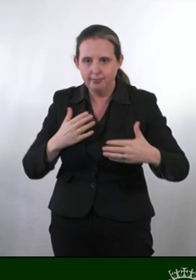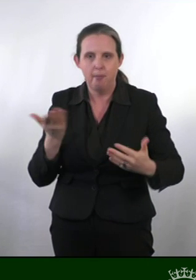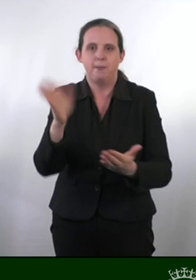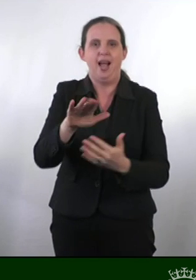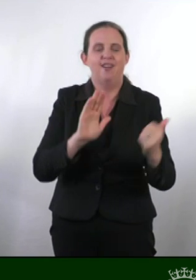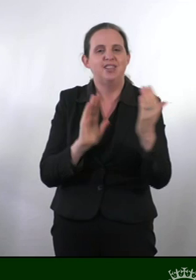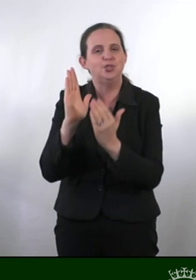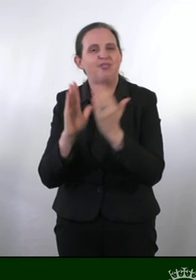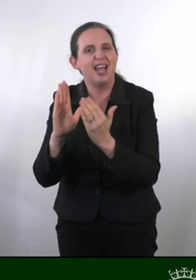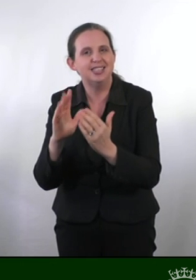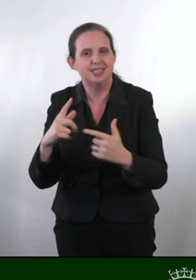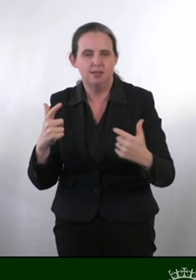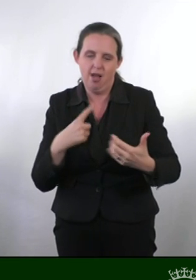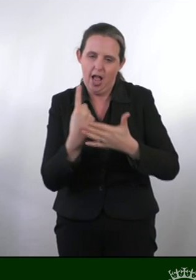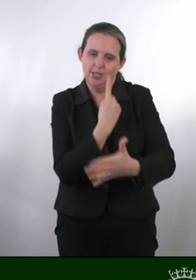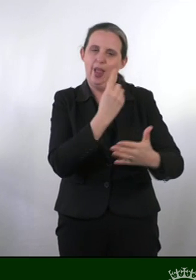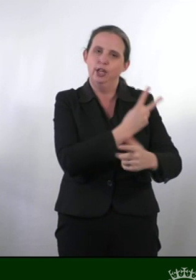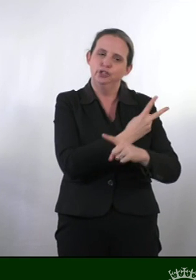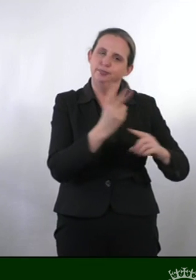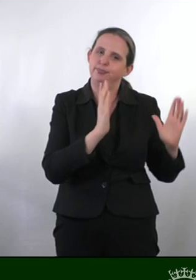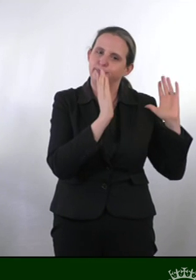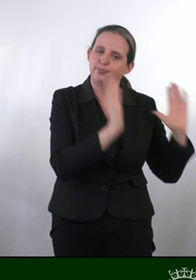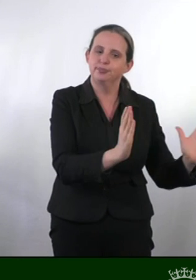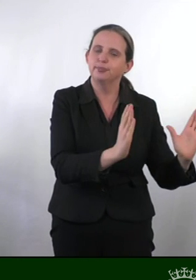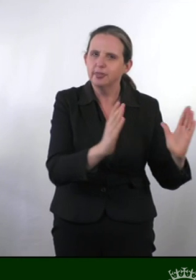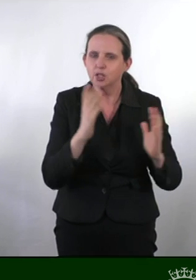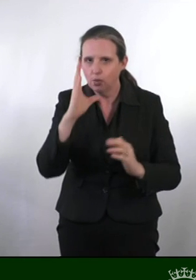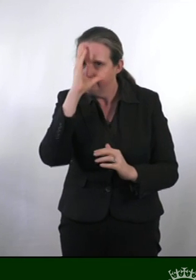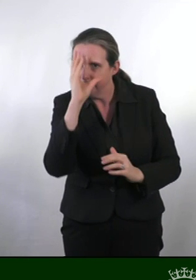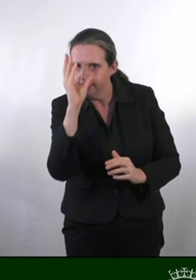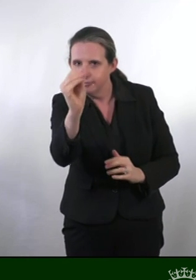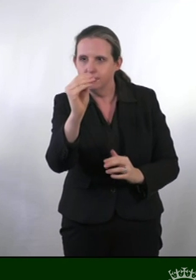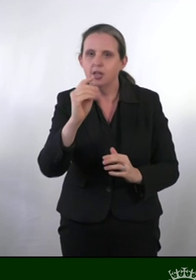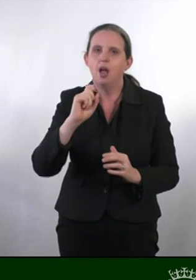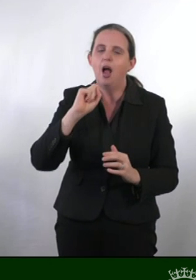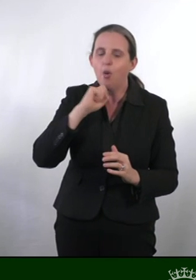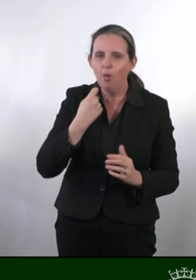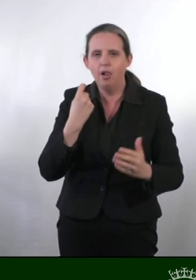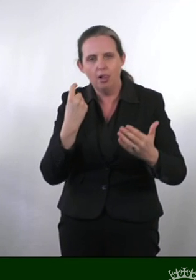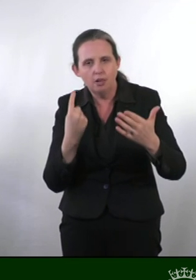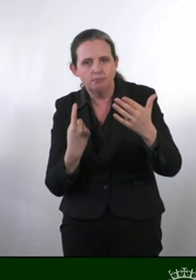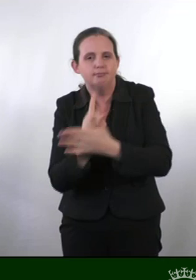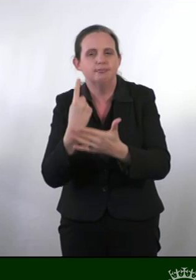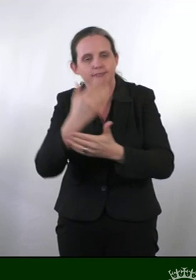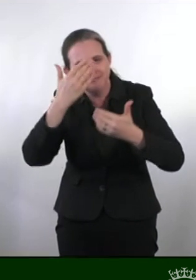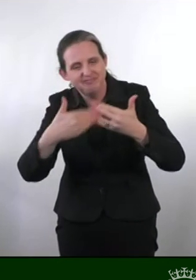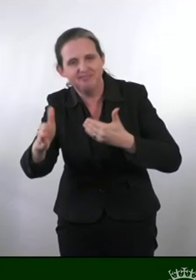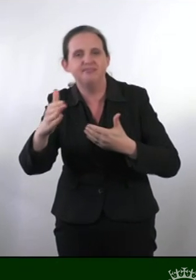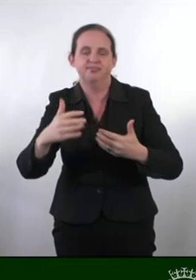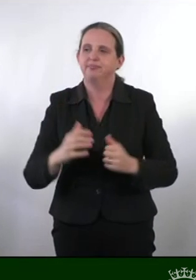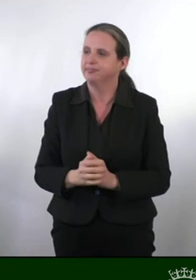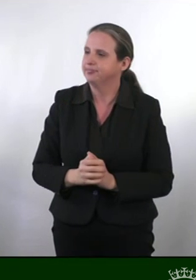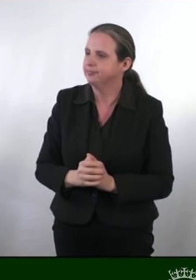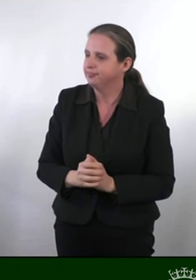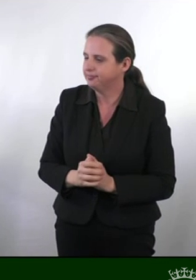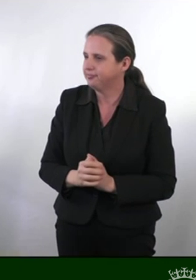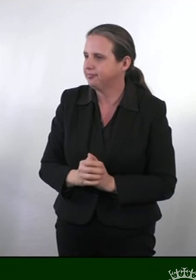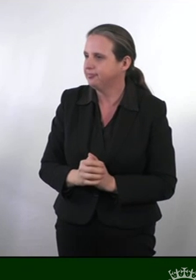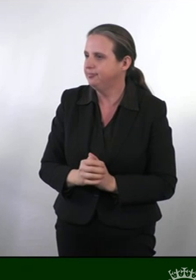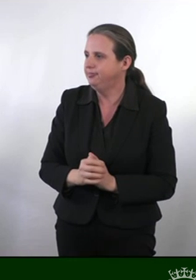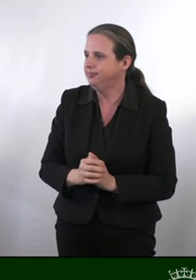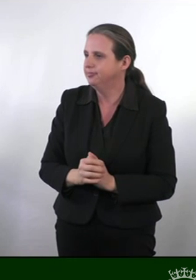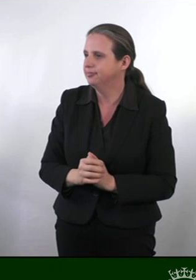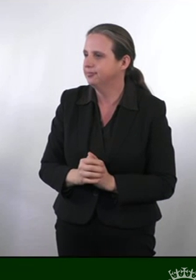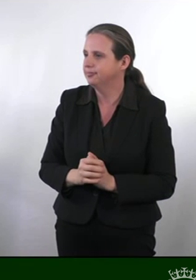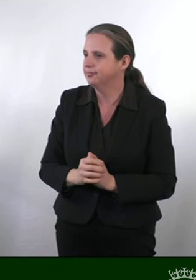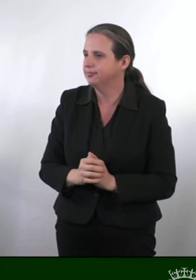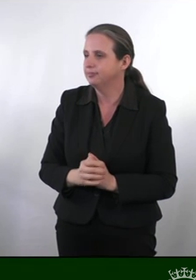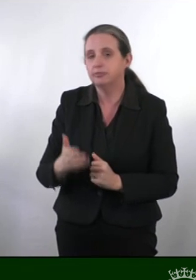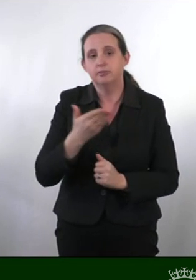In addition to my virtual meetings and duties in this House, I shall have further such meetings later today.